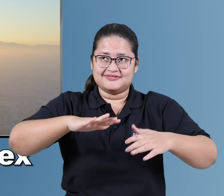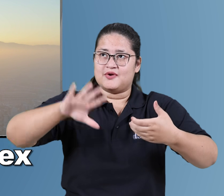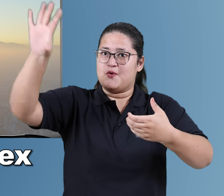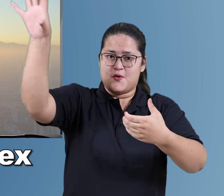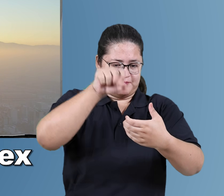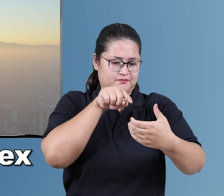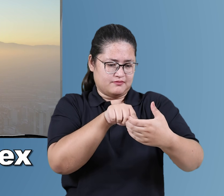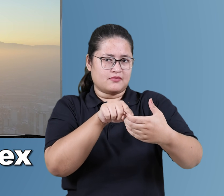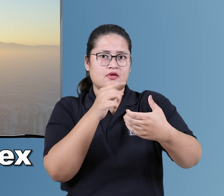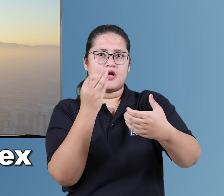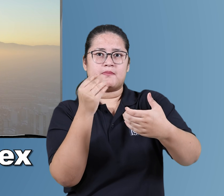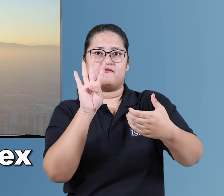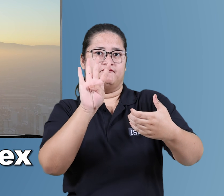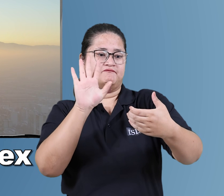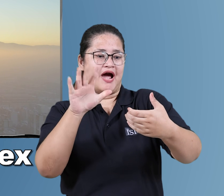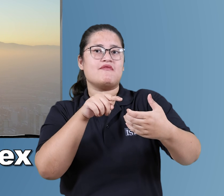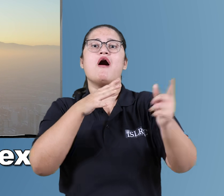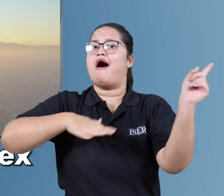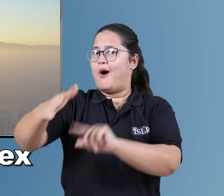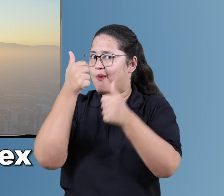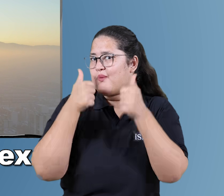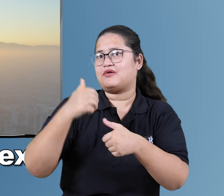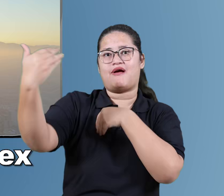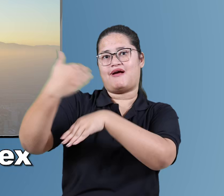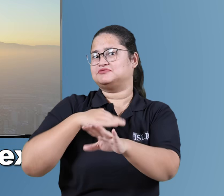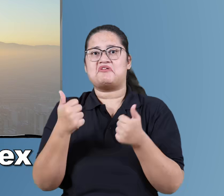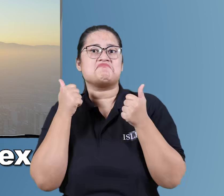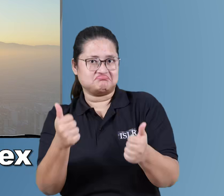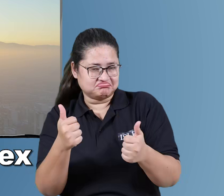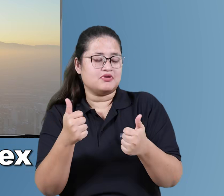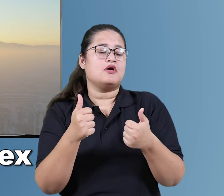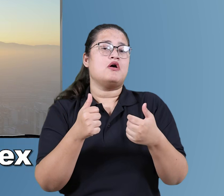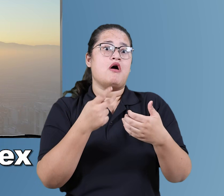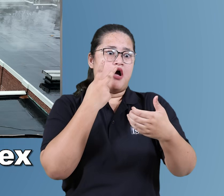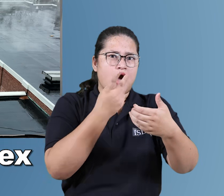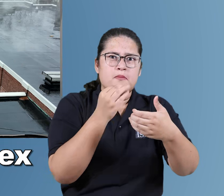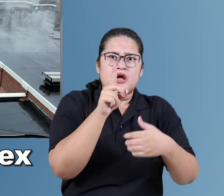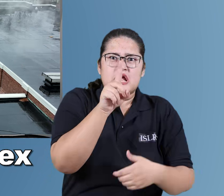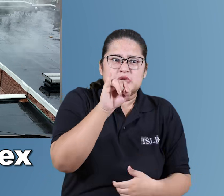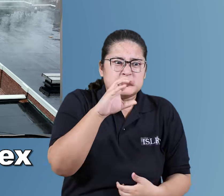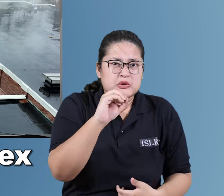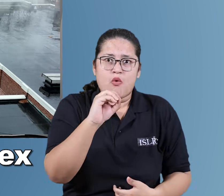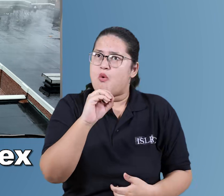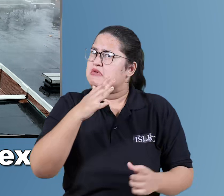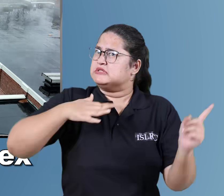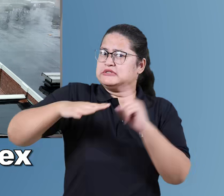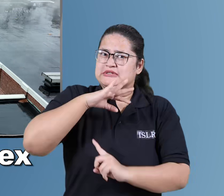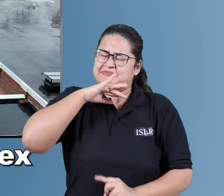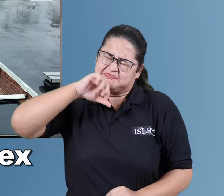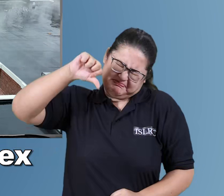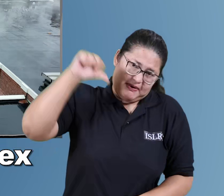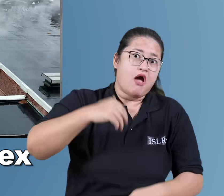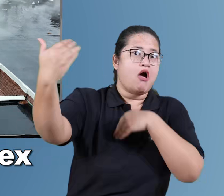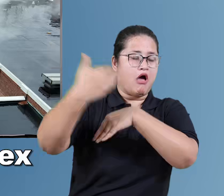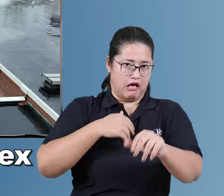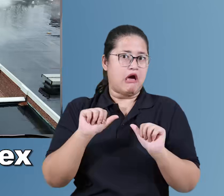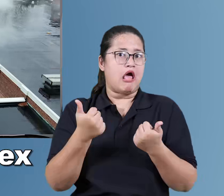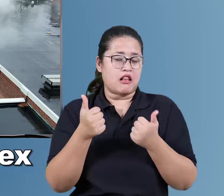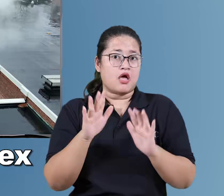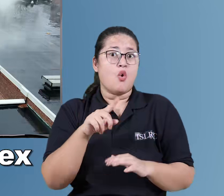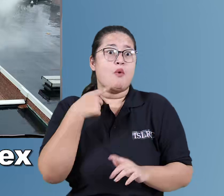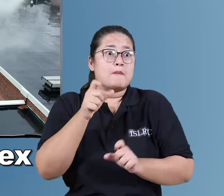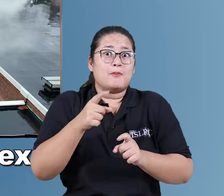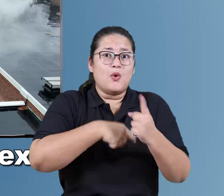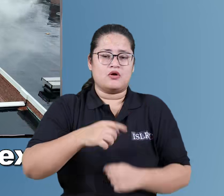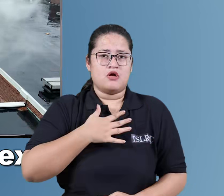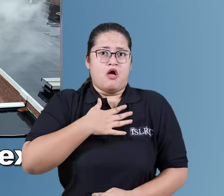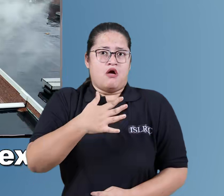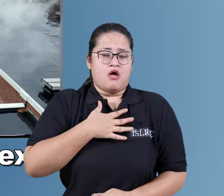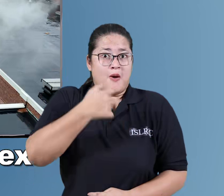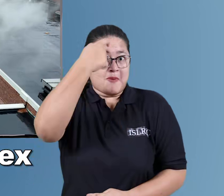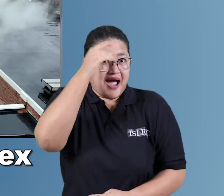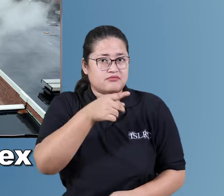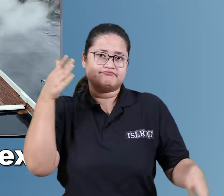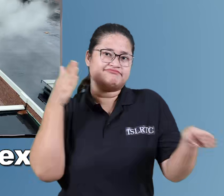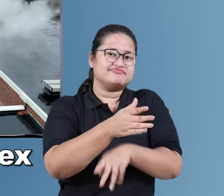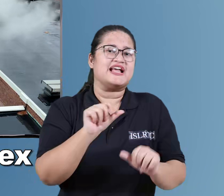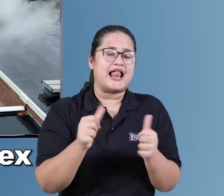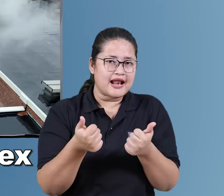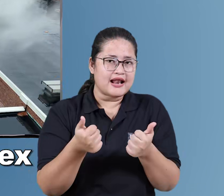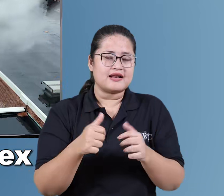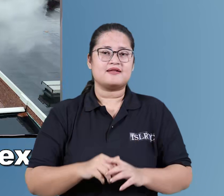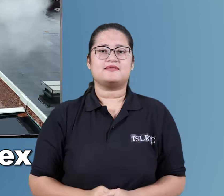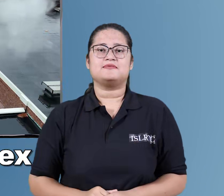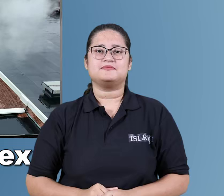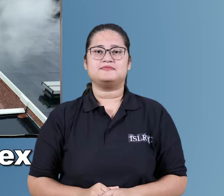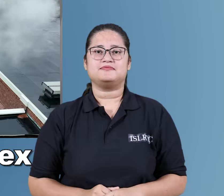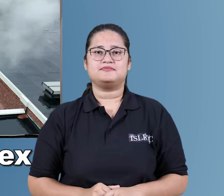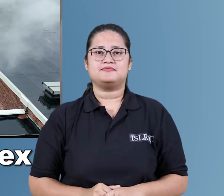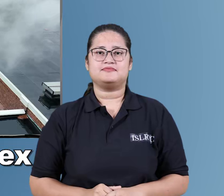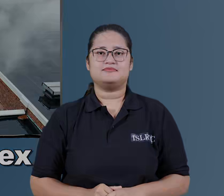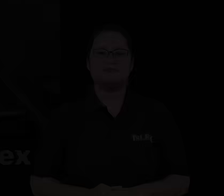meaning the air quality is satisfactory and poses little or no risk. However, if the AQI rises to 160, it falls under the unhealthy category, indicating that everyone may begin to experience health effects, especially those with respiratory conditions.